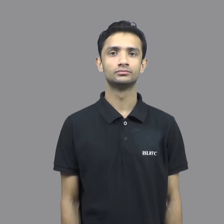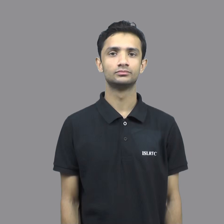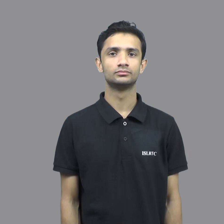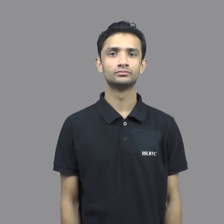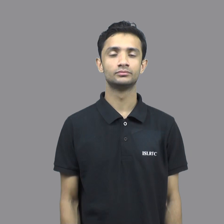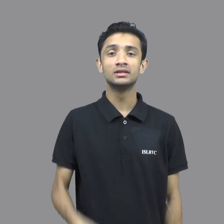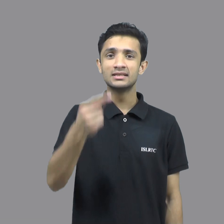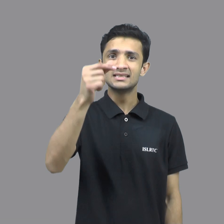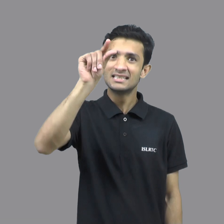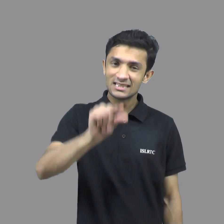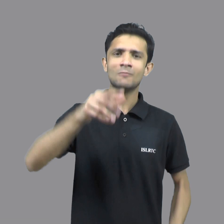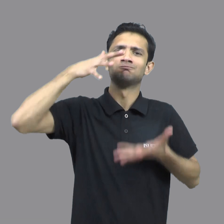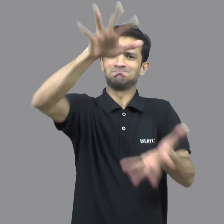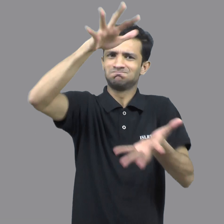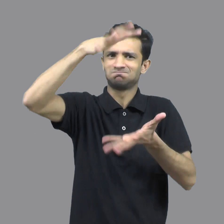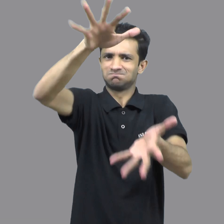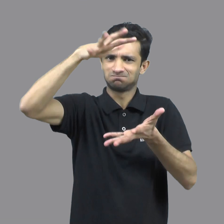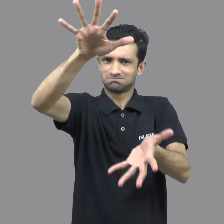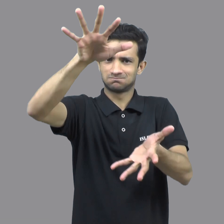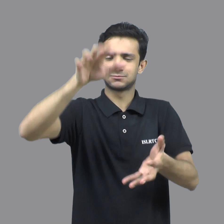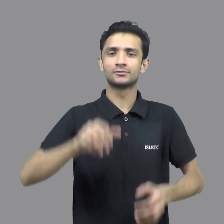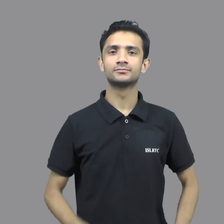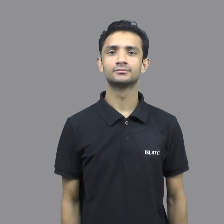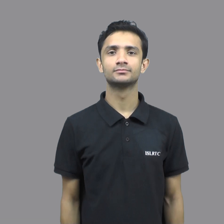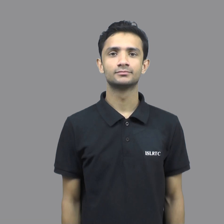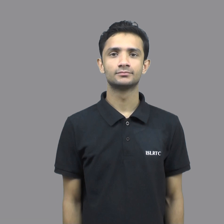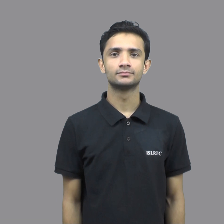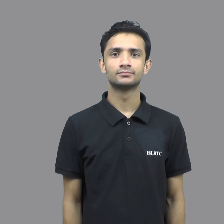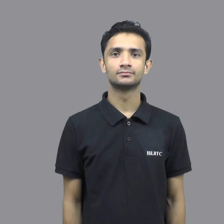Wholesale